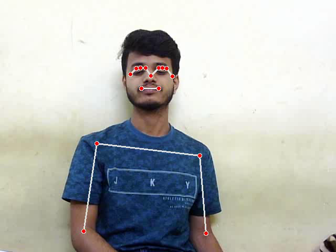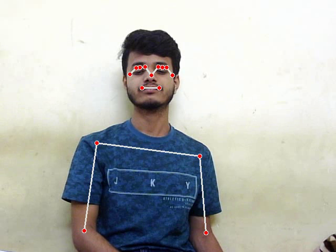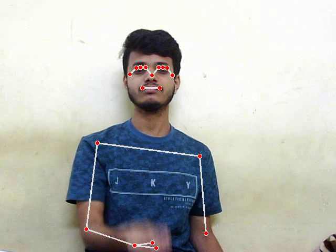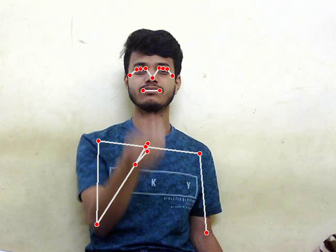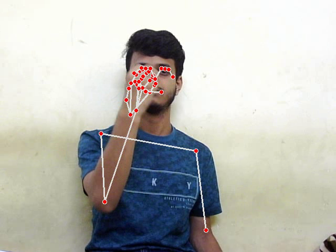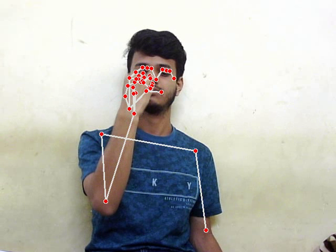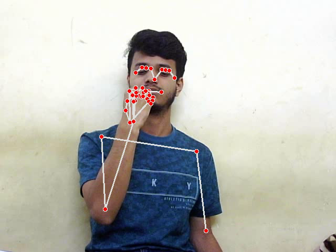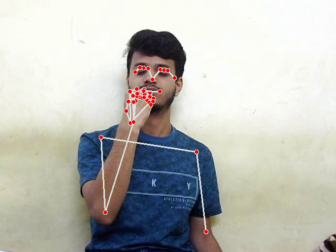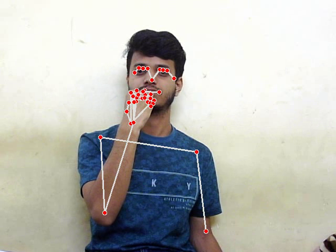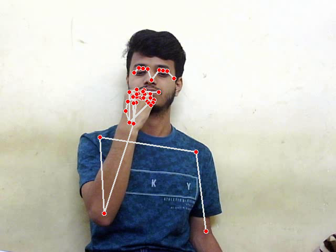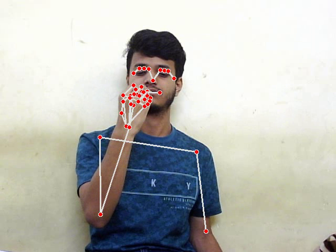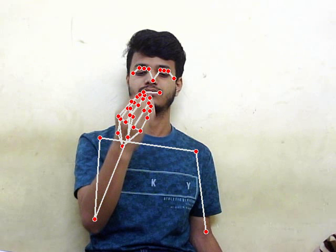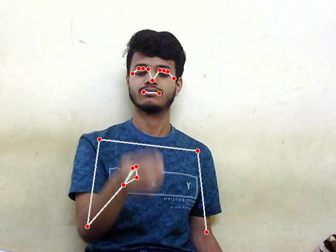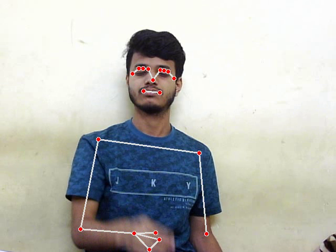eat